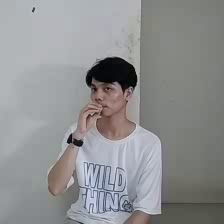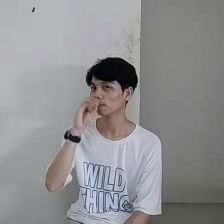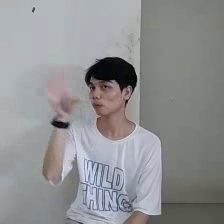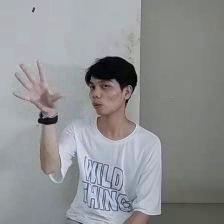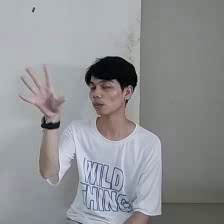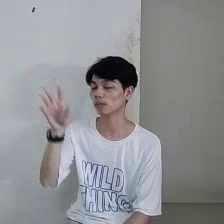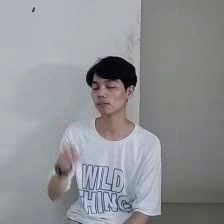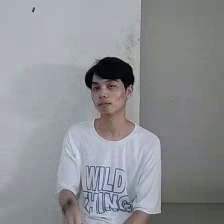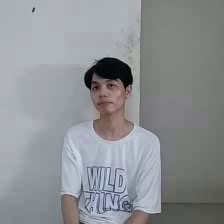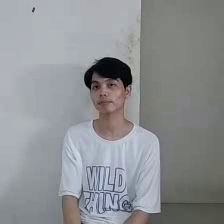Khai báo